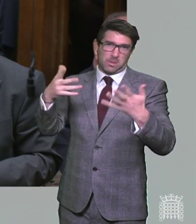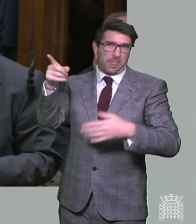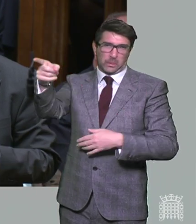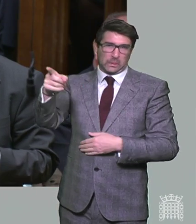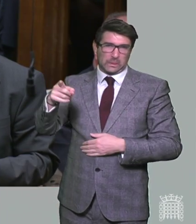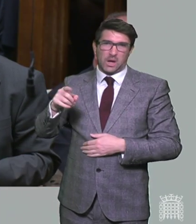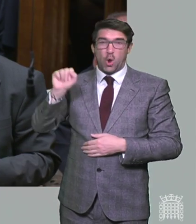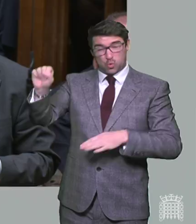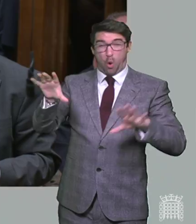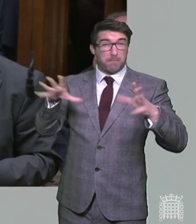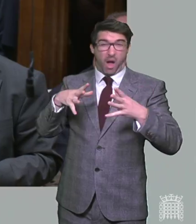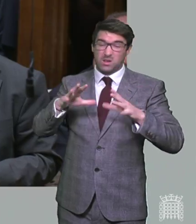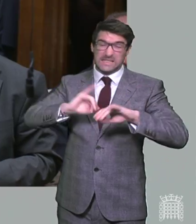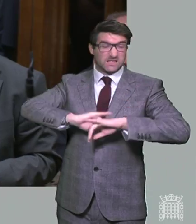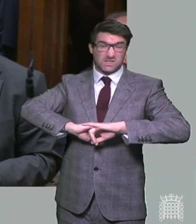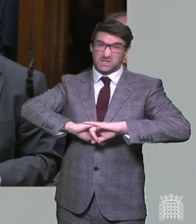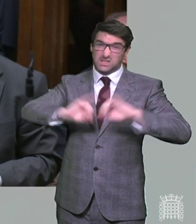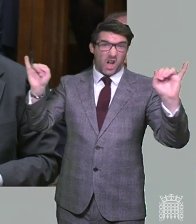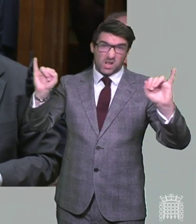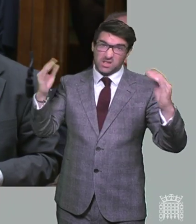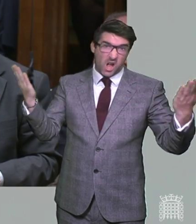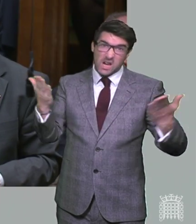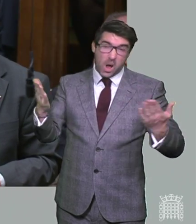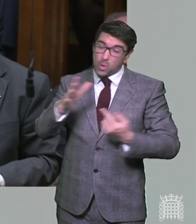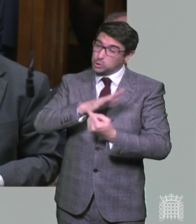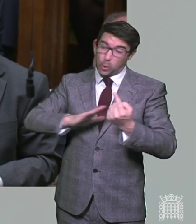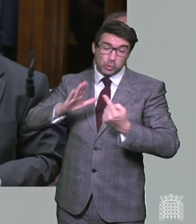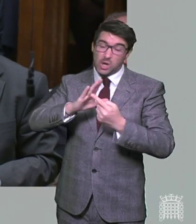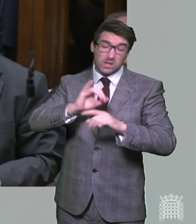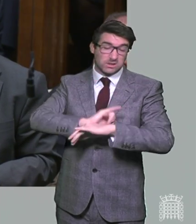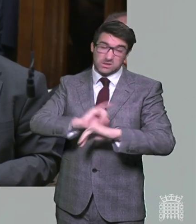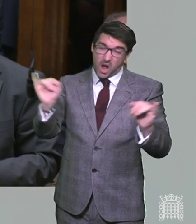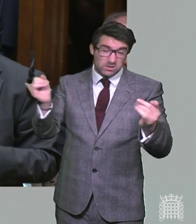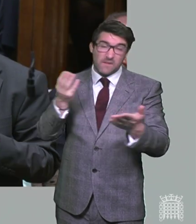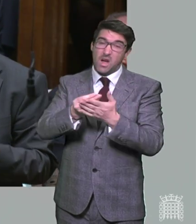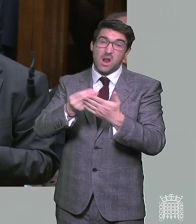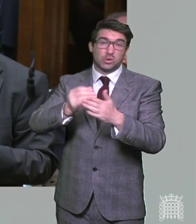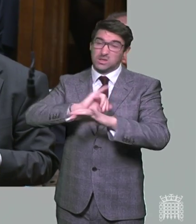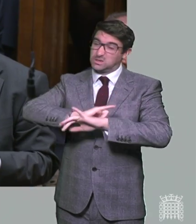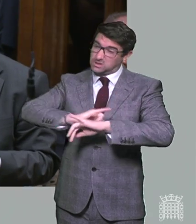We have just heard that the increase in mortgage repayments will dwarf the rise in heating bills.